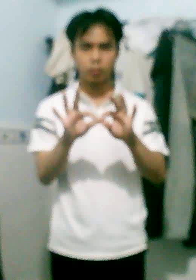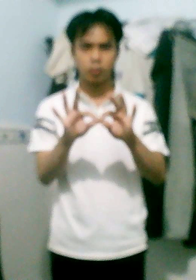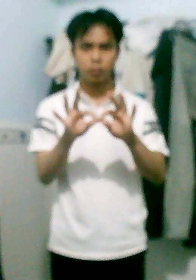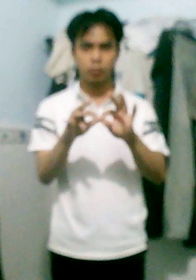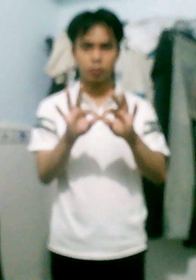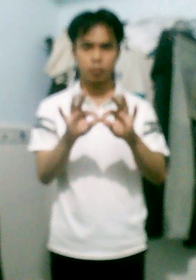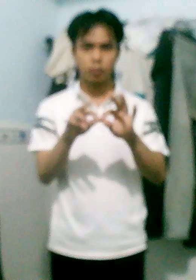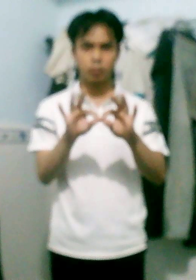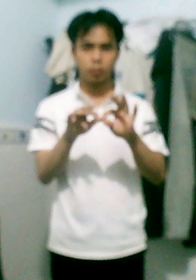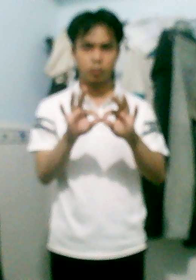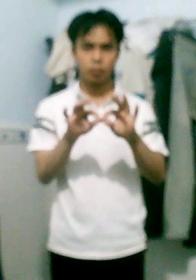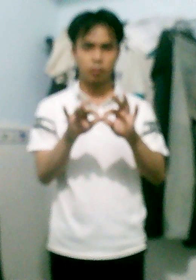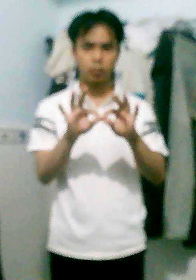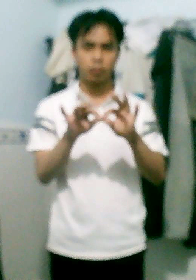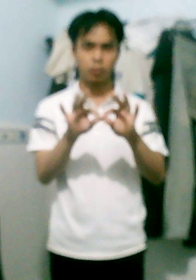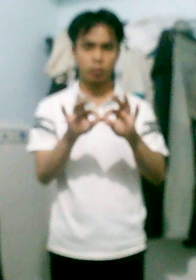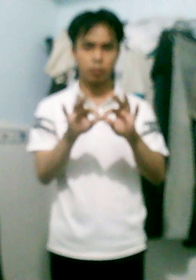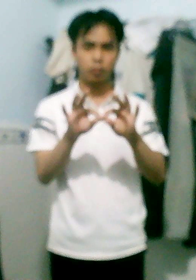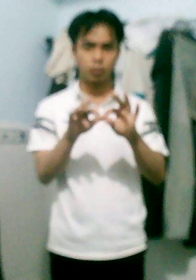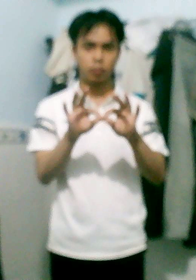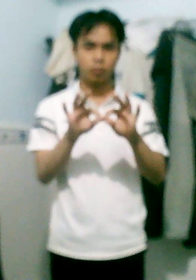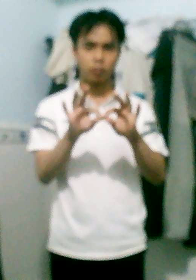phien dich